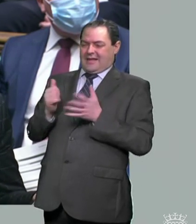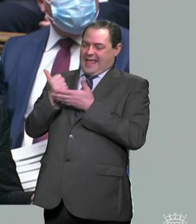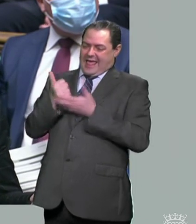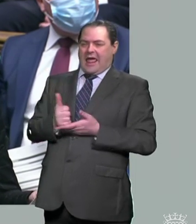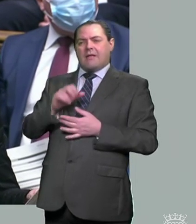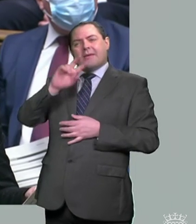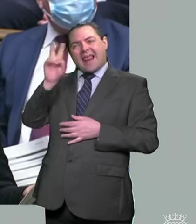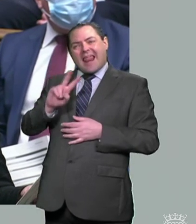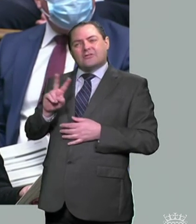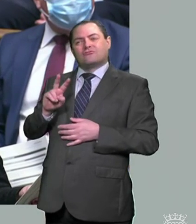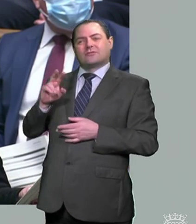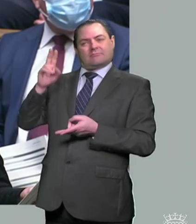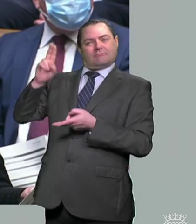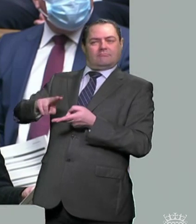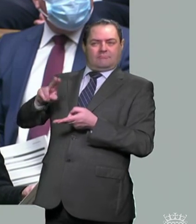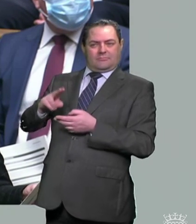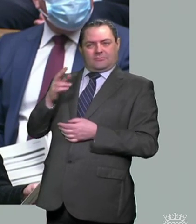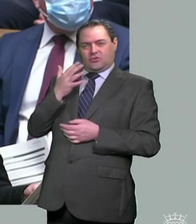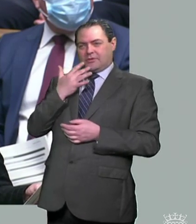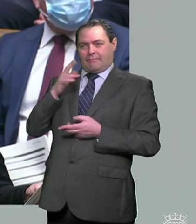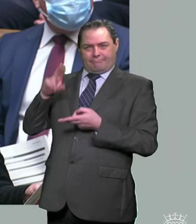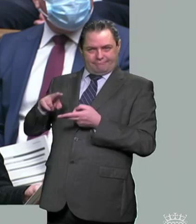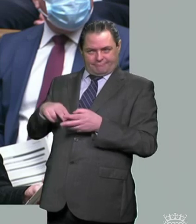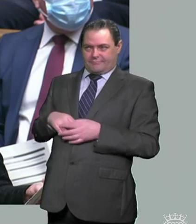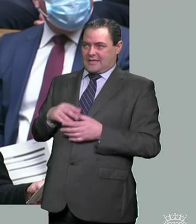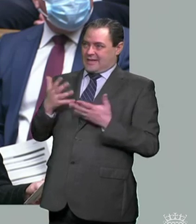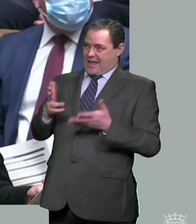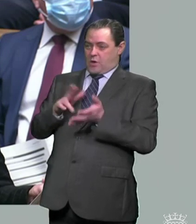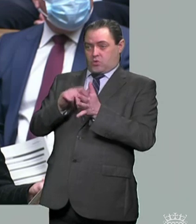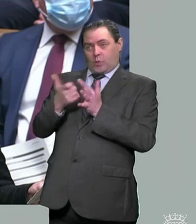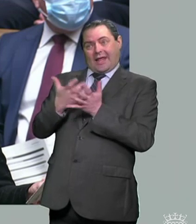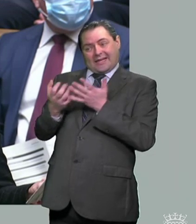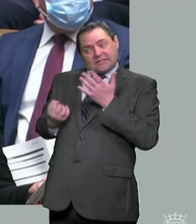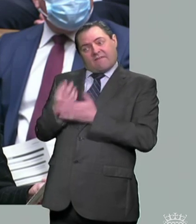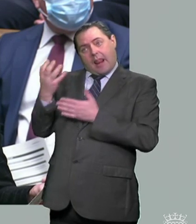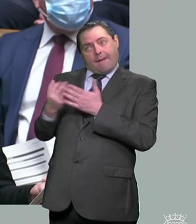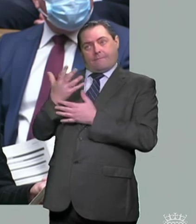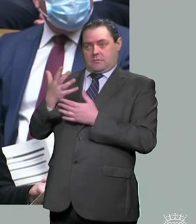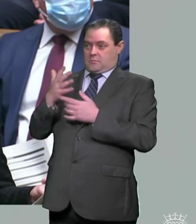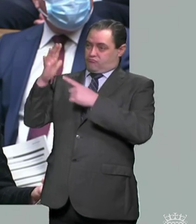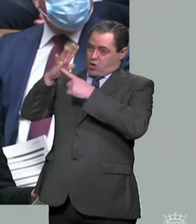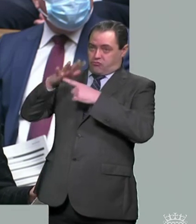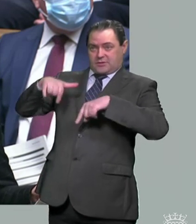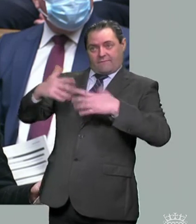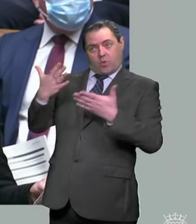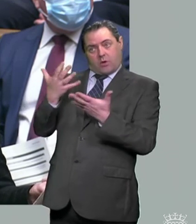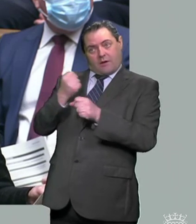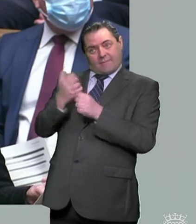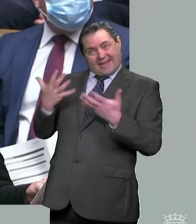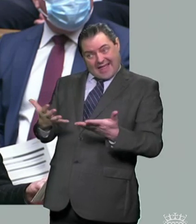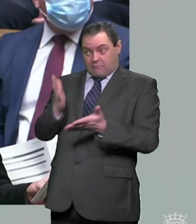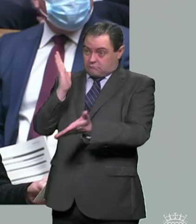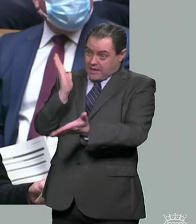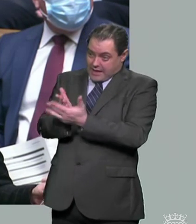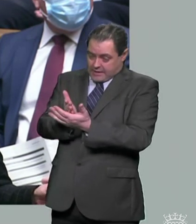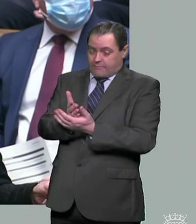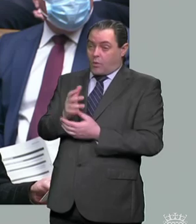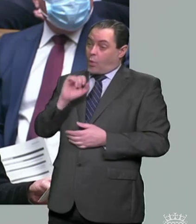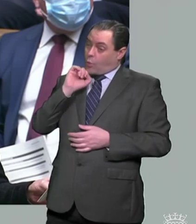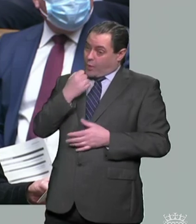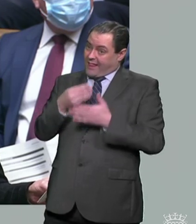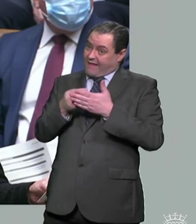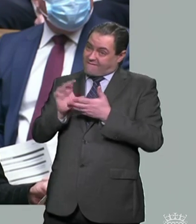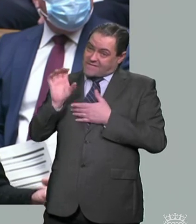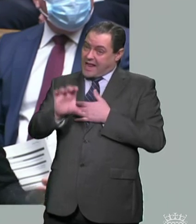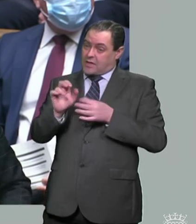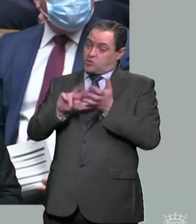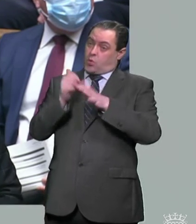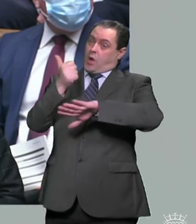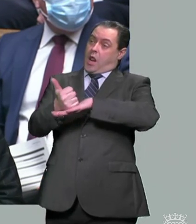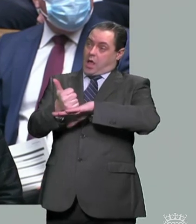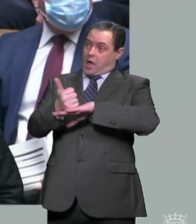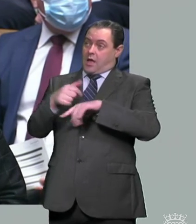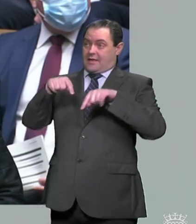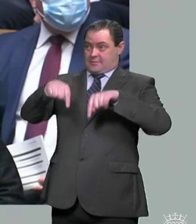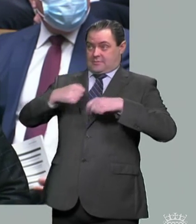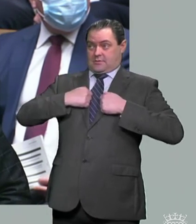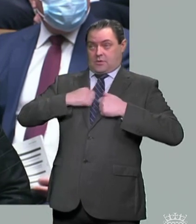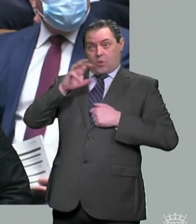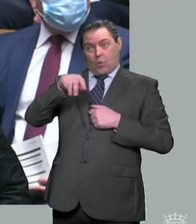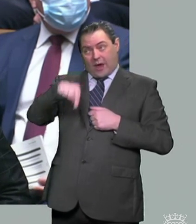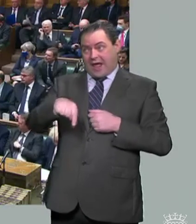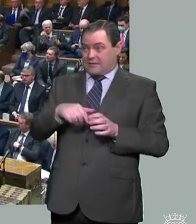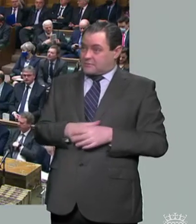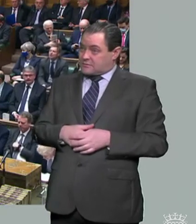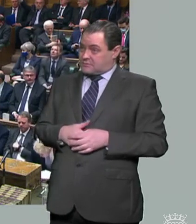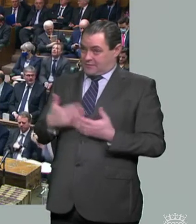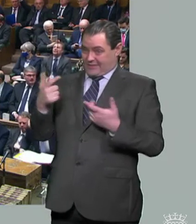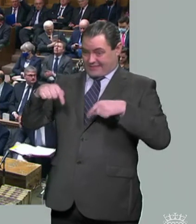Does my right honourable Friend agree that the rapid deployment of nuclear technology must be a priority for this Government, and if so will my right honourable Friend commit to financing a nuclear plant at the Wylfa site in this Parliament?